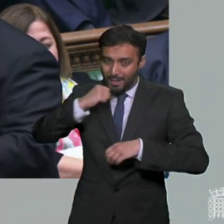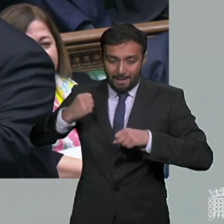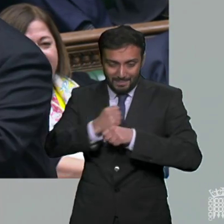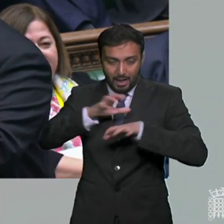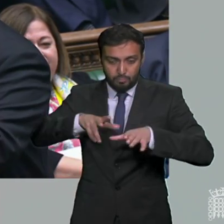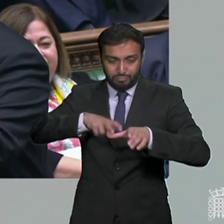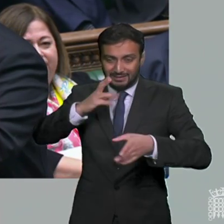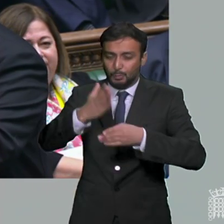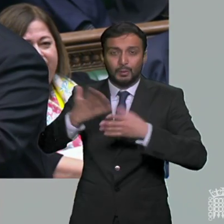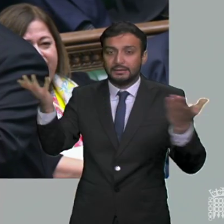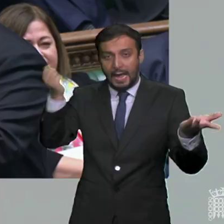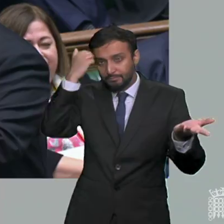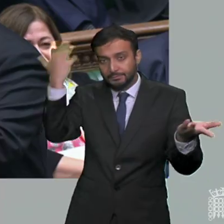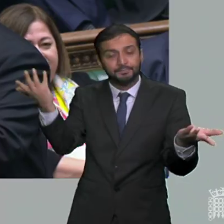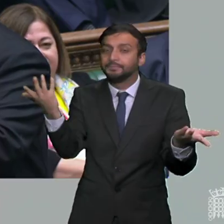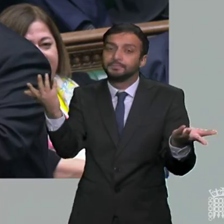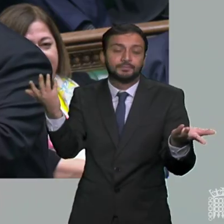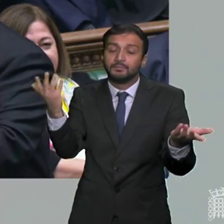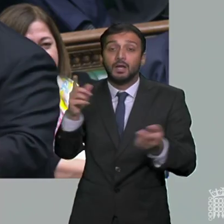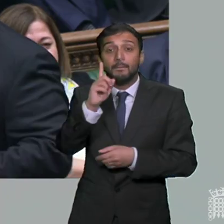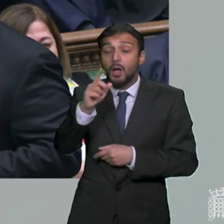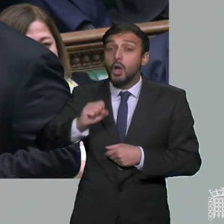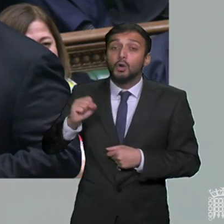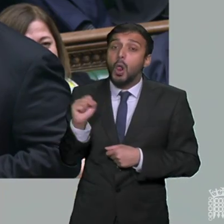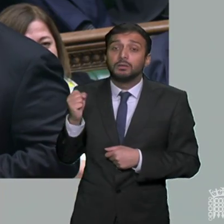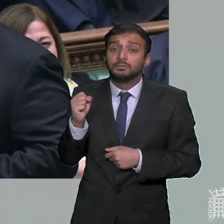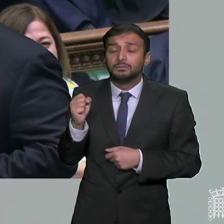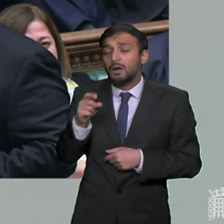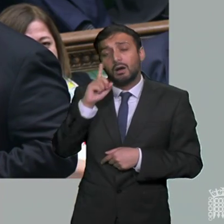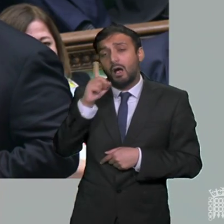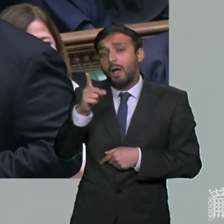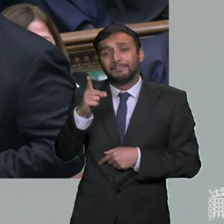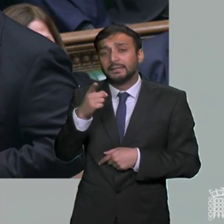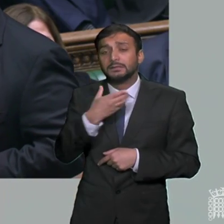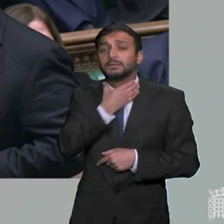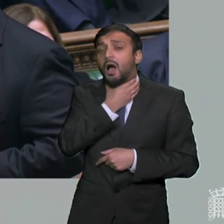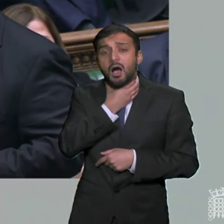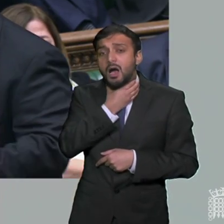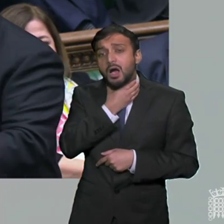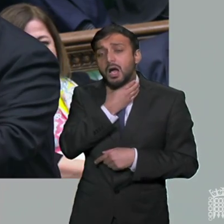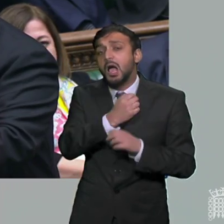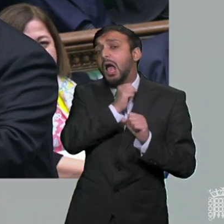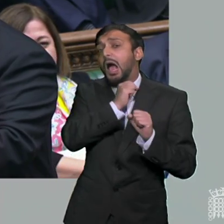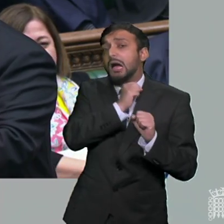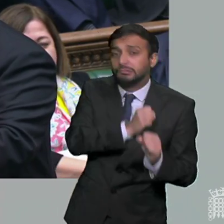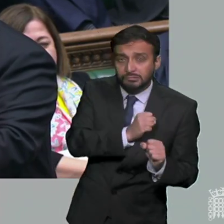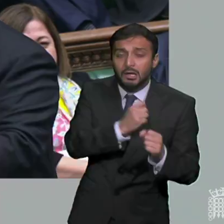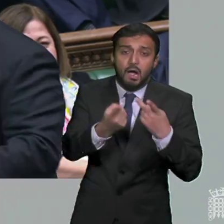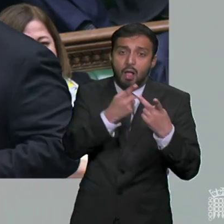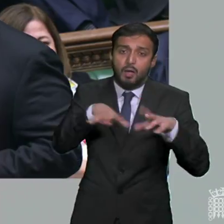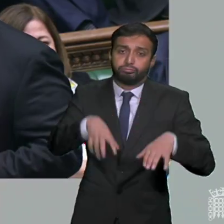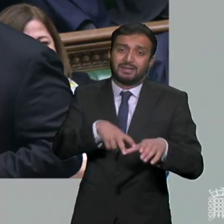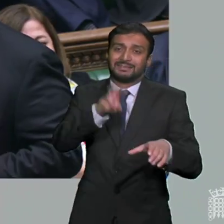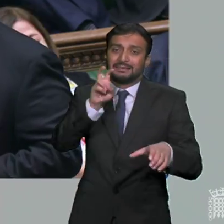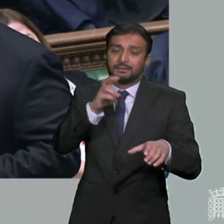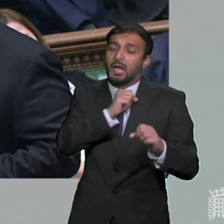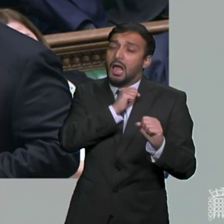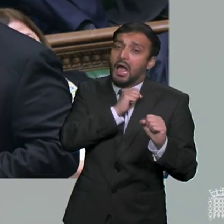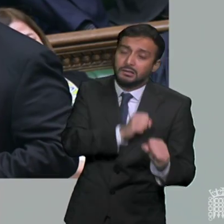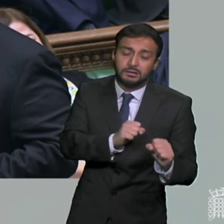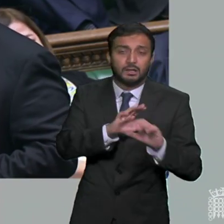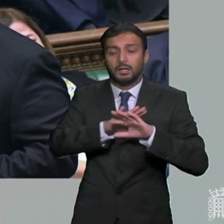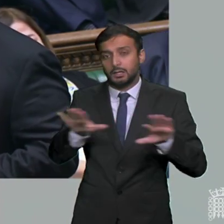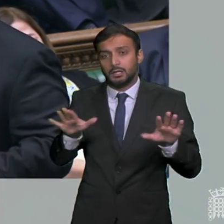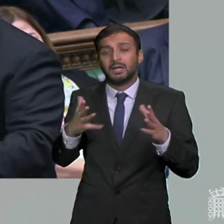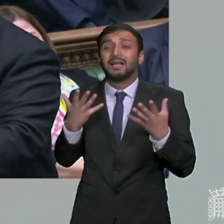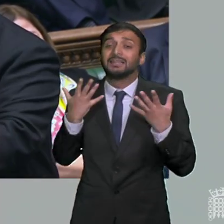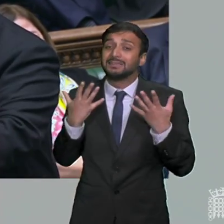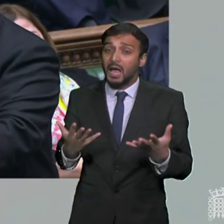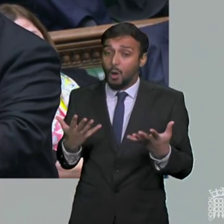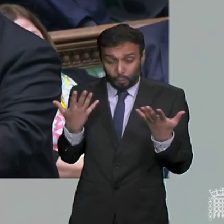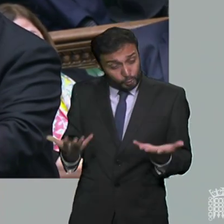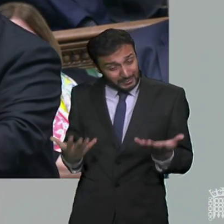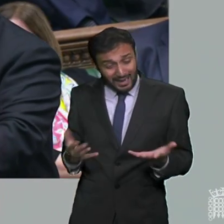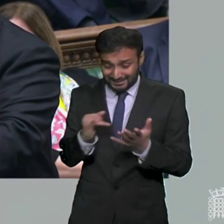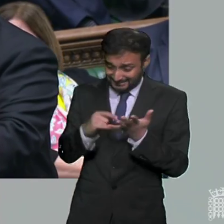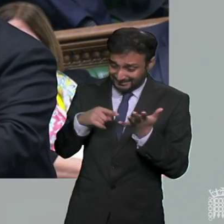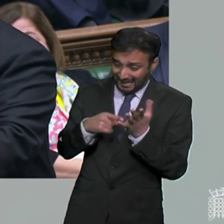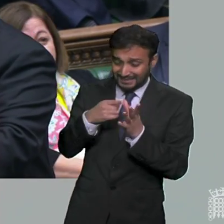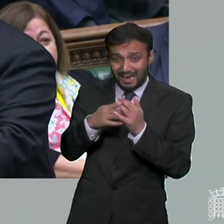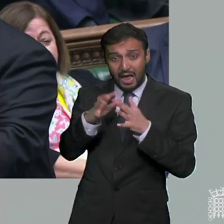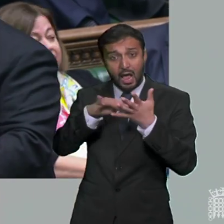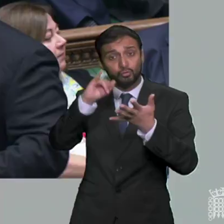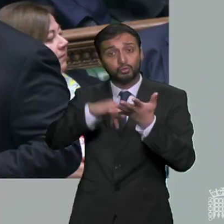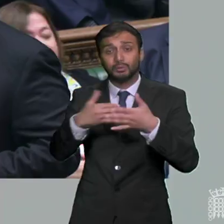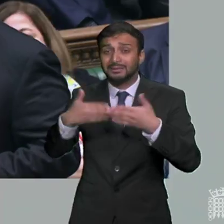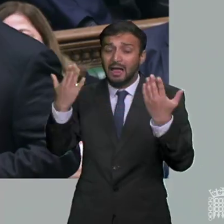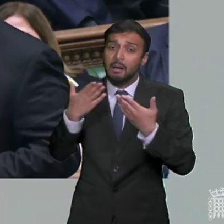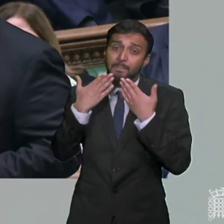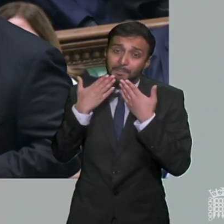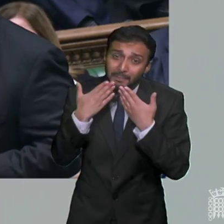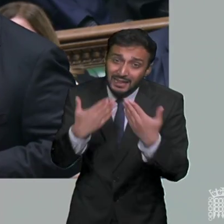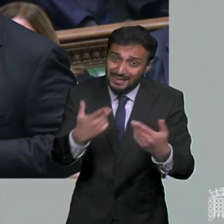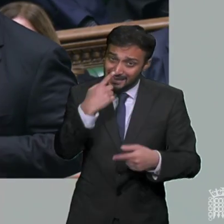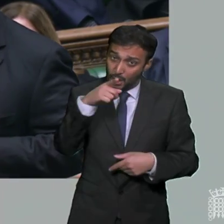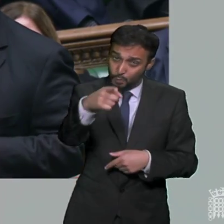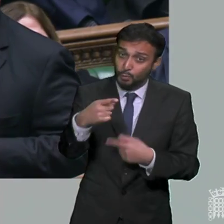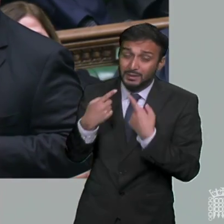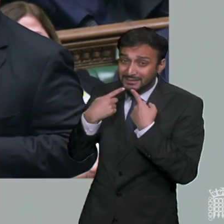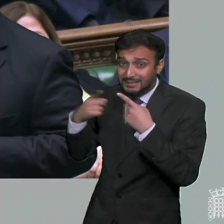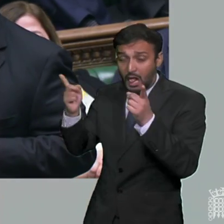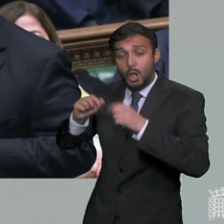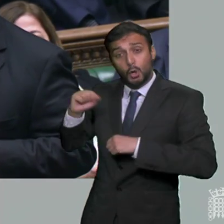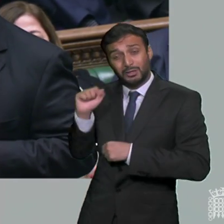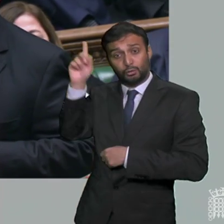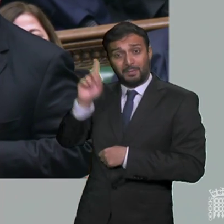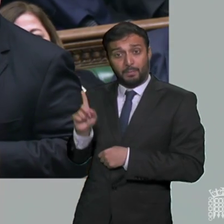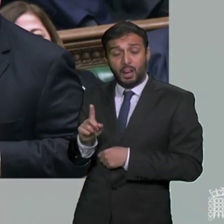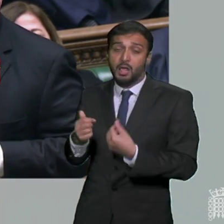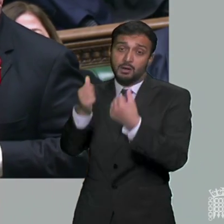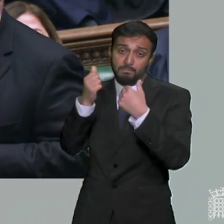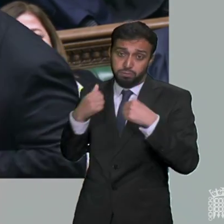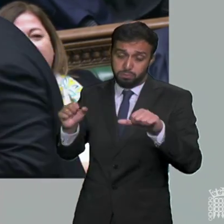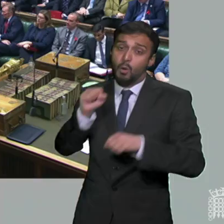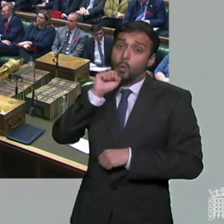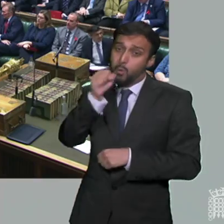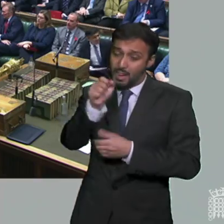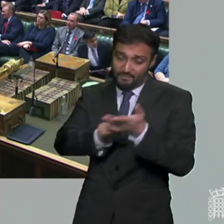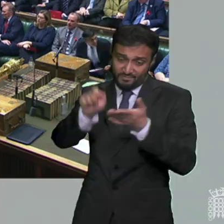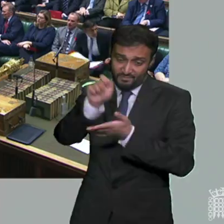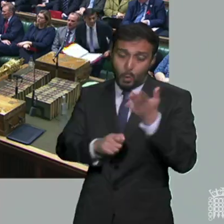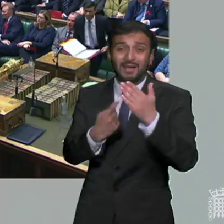Scotland cannot be stuck with a new “Brexit together” coalition of the Tories and Labour, so on this St Andrew’s day can the Prime Minister finally tell people in Scotland what is the democratic path to escape Westminster control and deliver independence so that we can get back to the European Union?